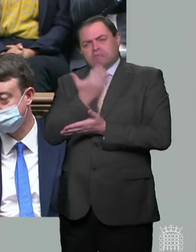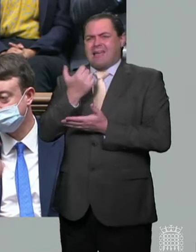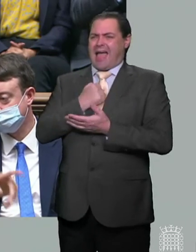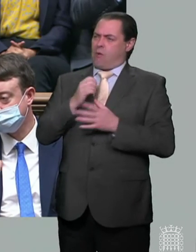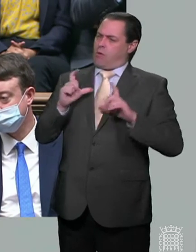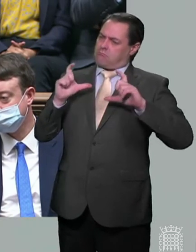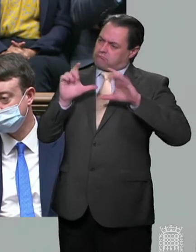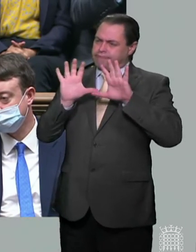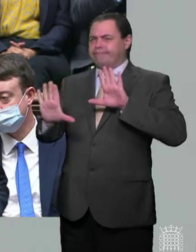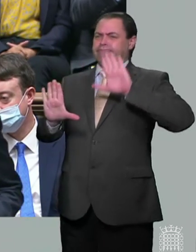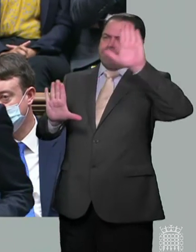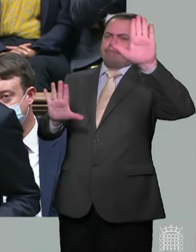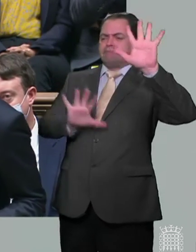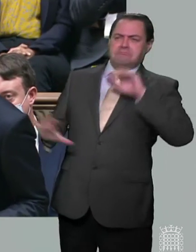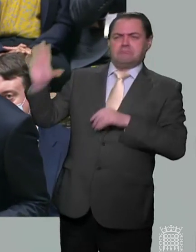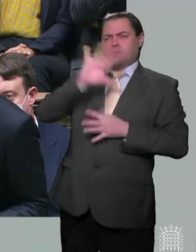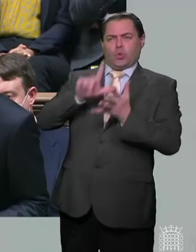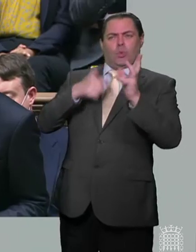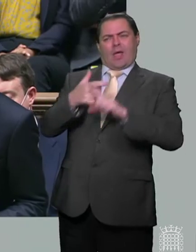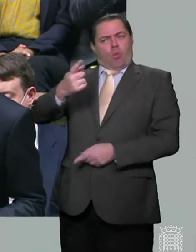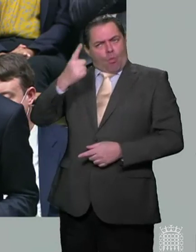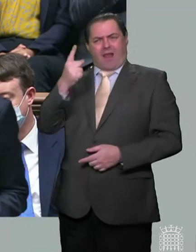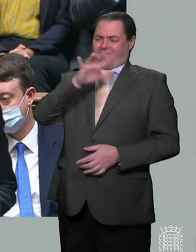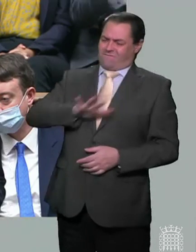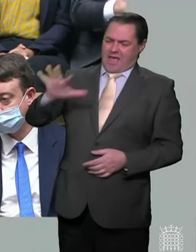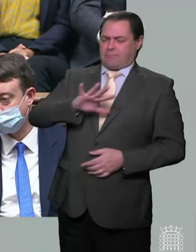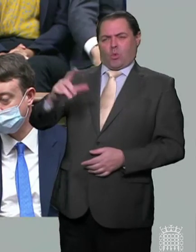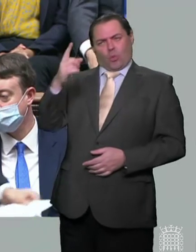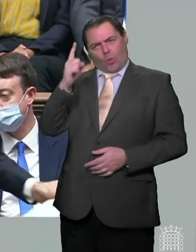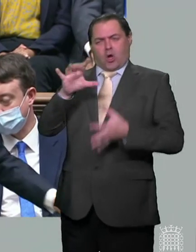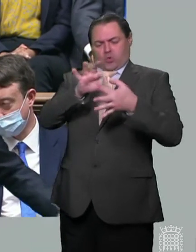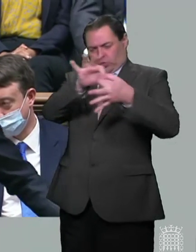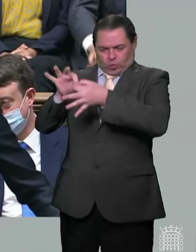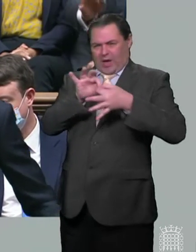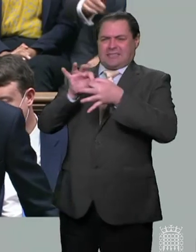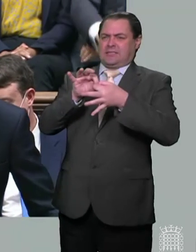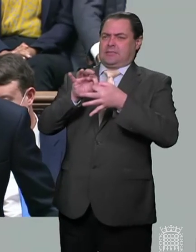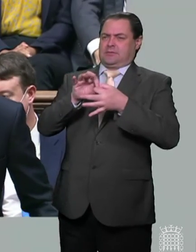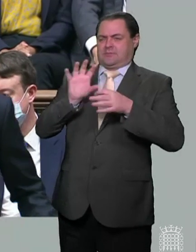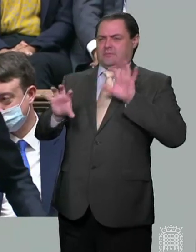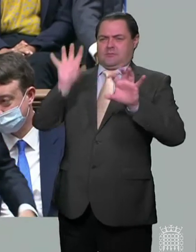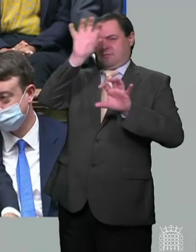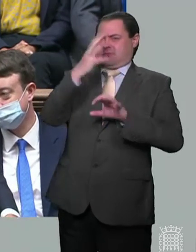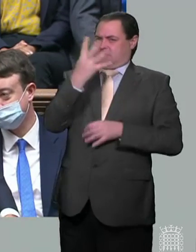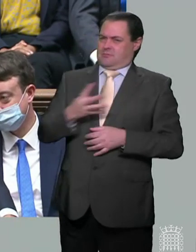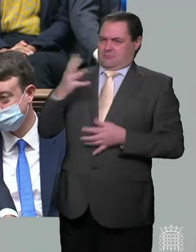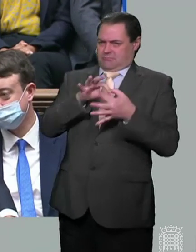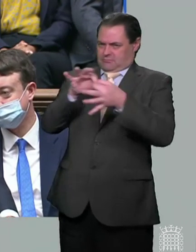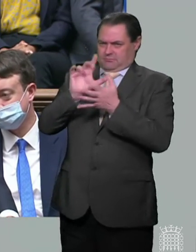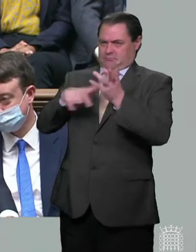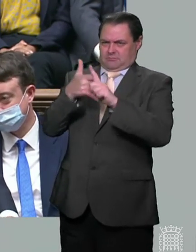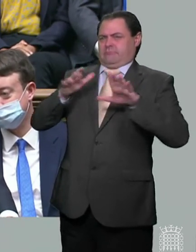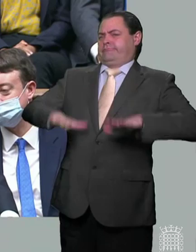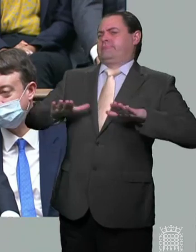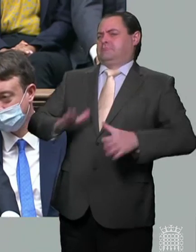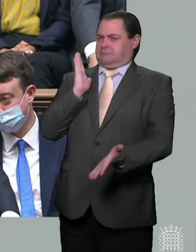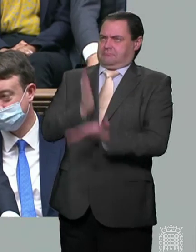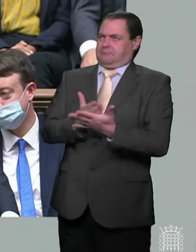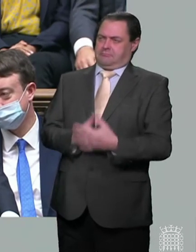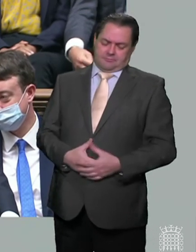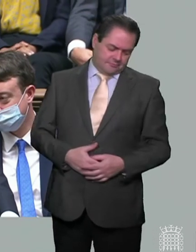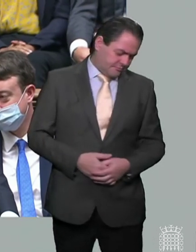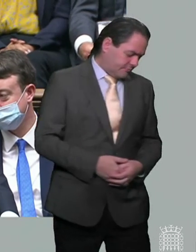We are, and always will be, one family and one United Kingdom.